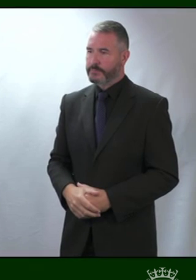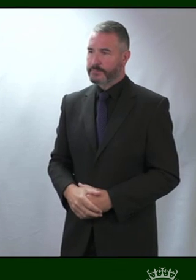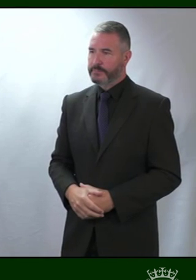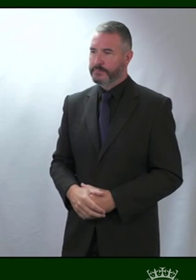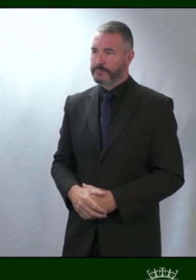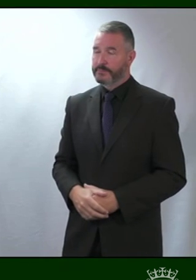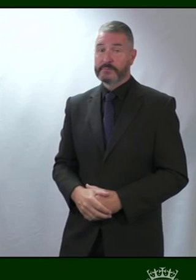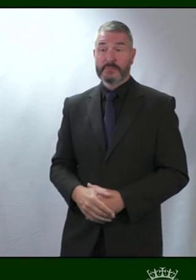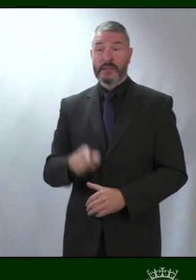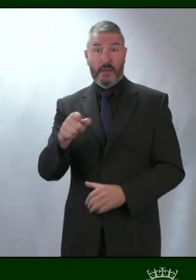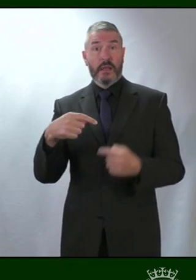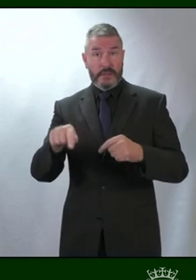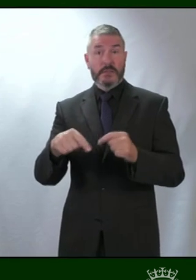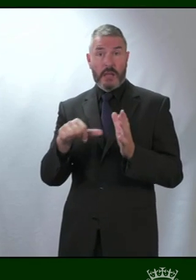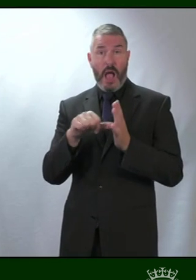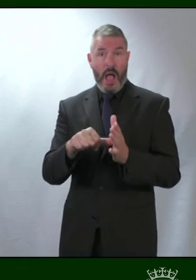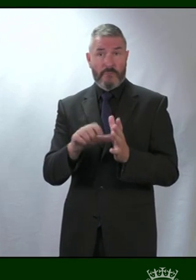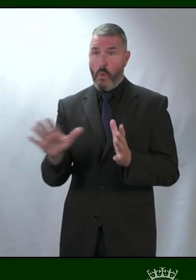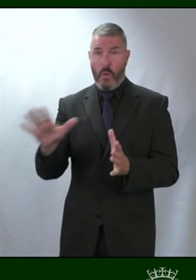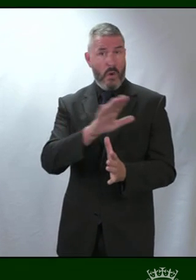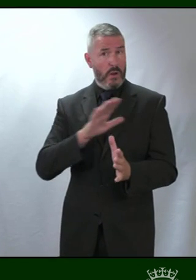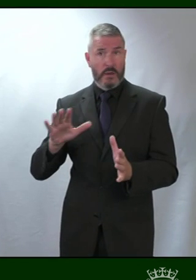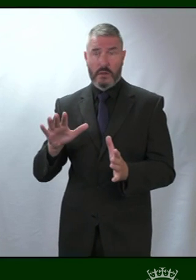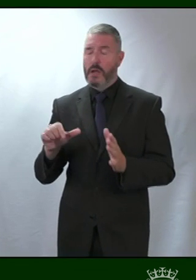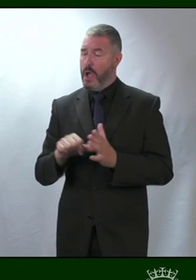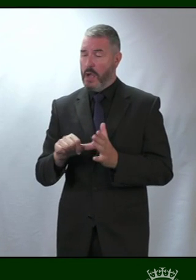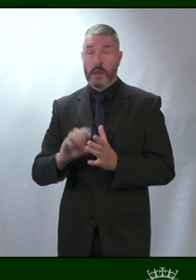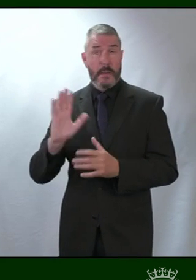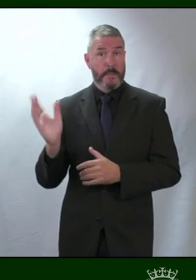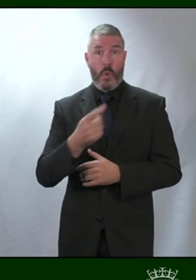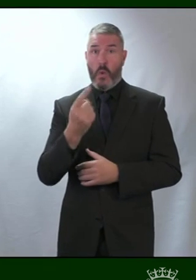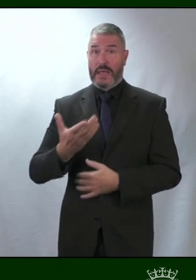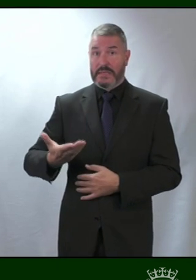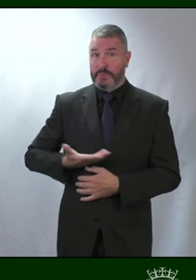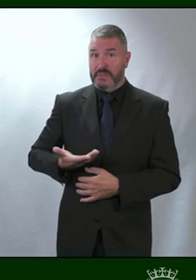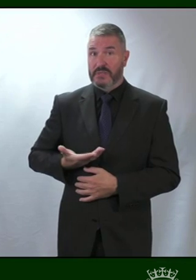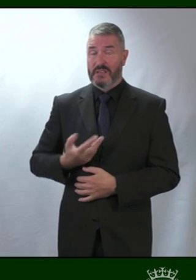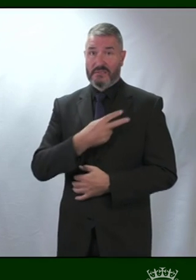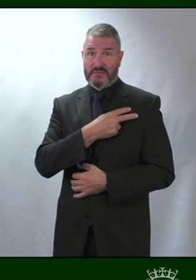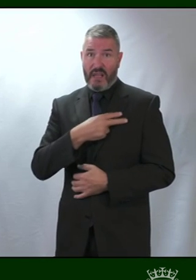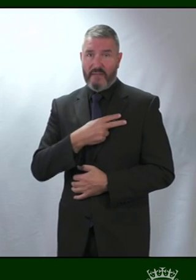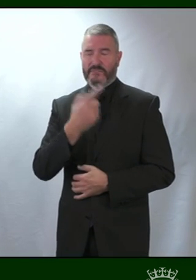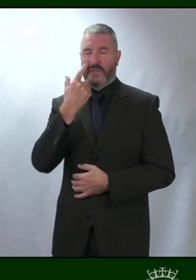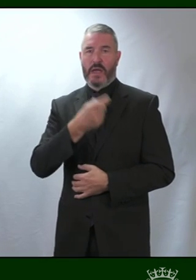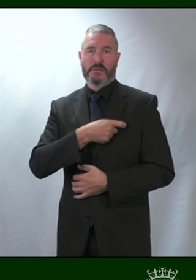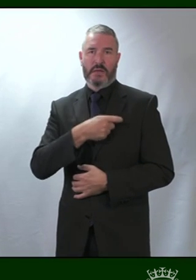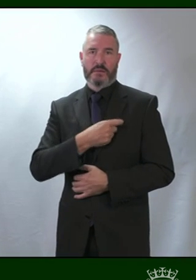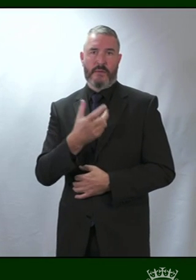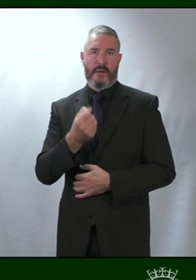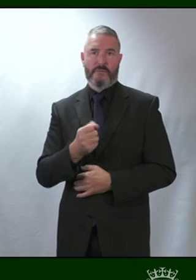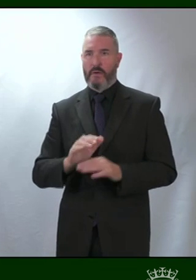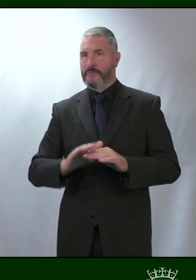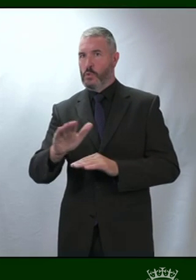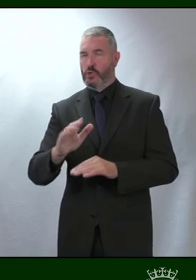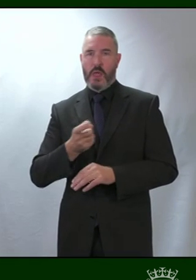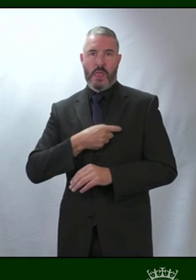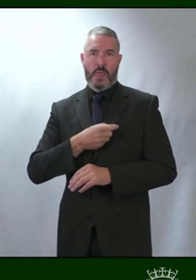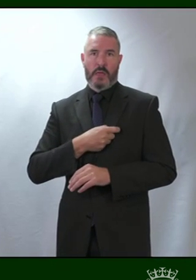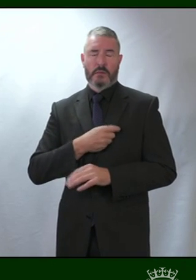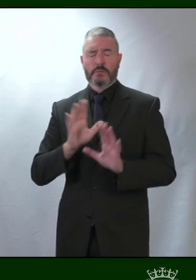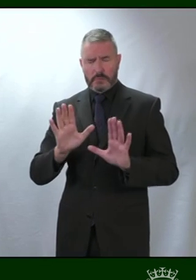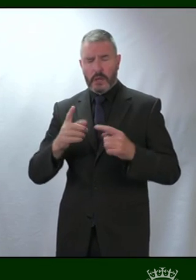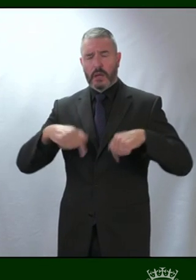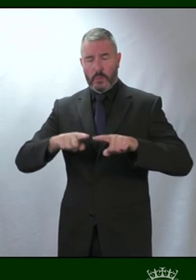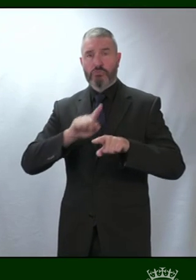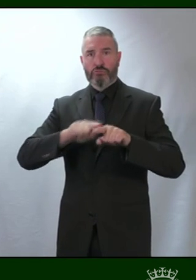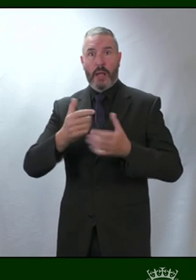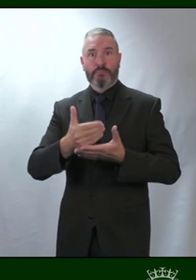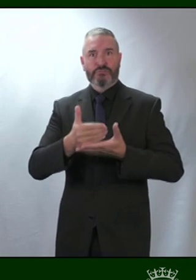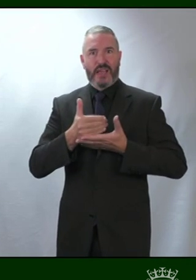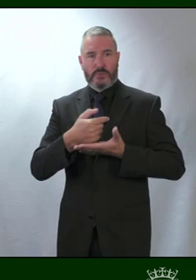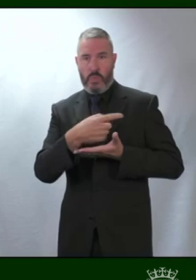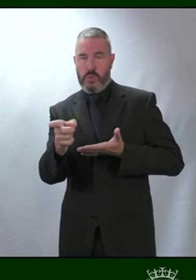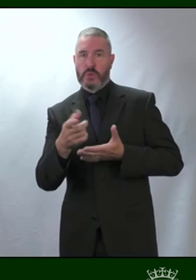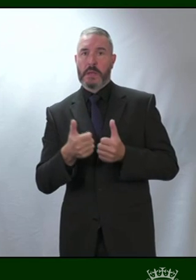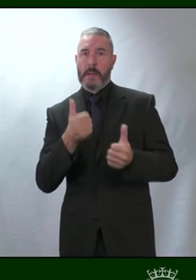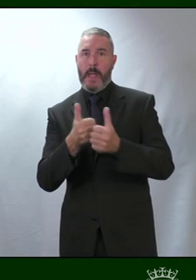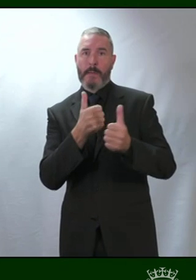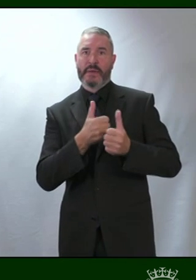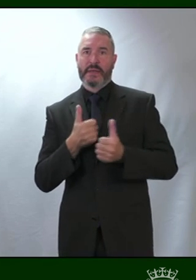These are indeed tough times, and I have no doubt that many businesses and many employees are feeling a great deal of anxiety and uncertainty, and we will do our level best to protect them throughout this period.